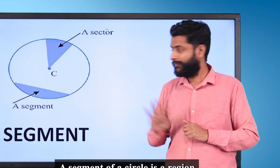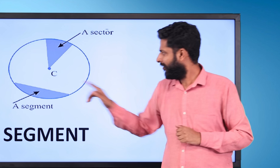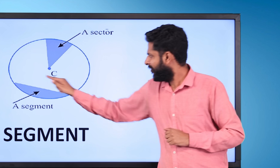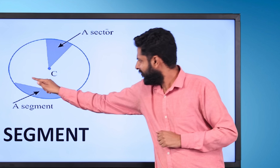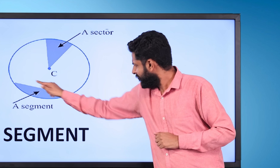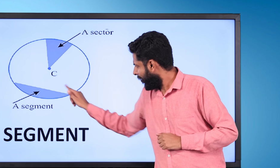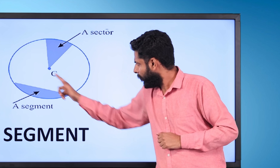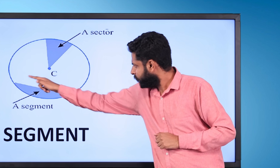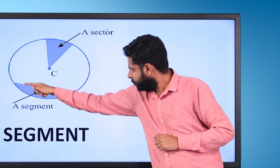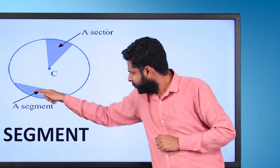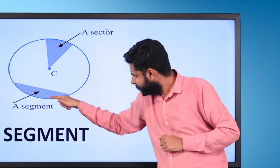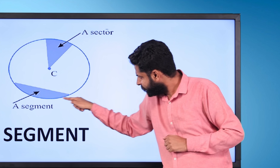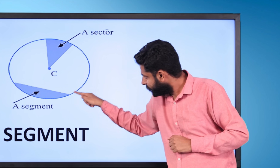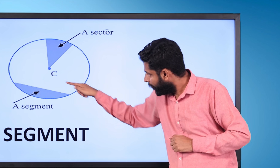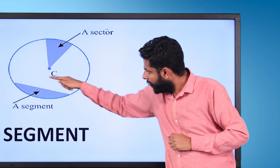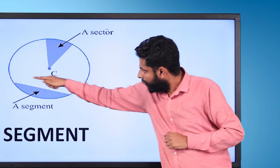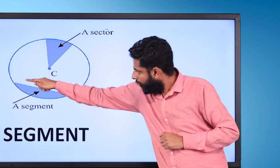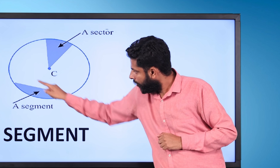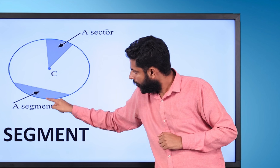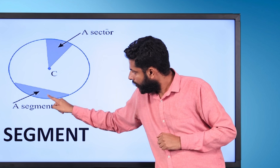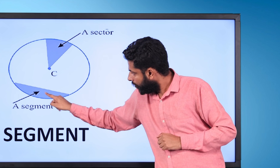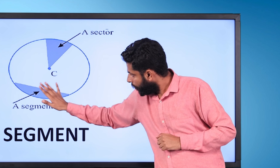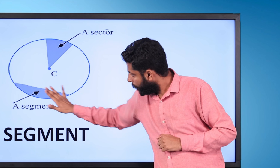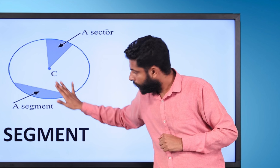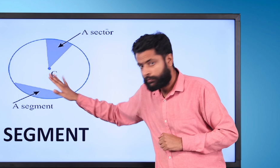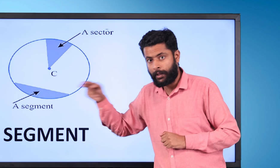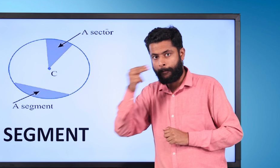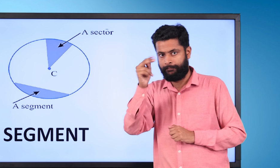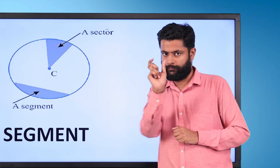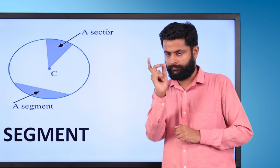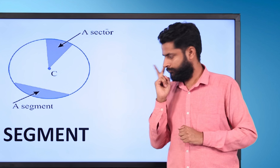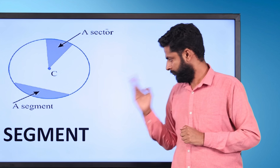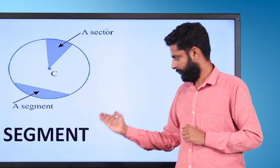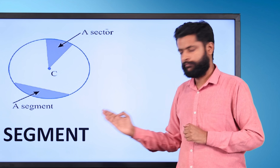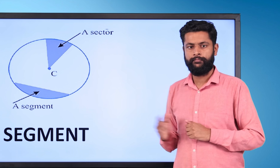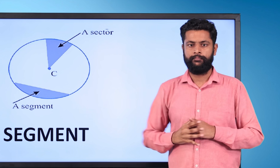enclosed by an arc and a chord.